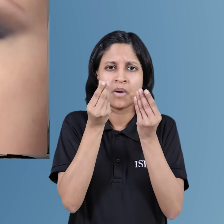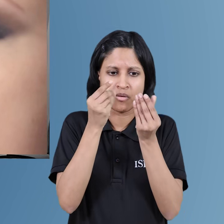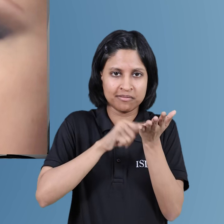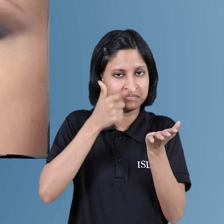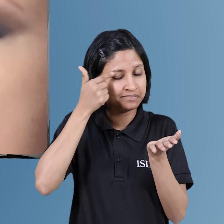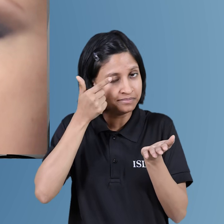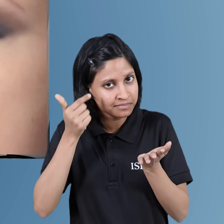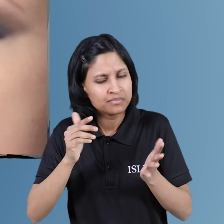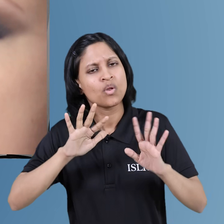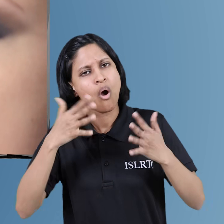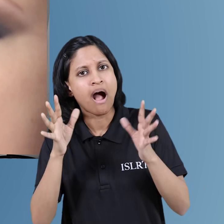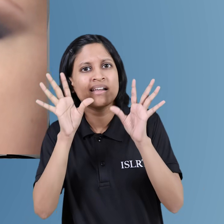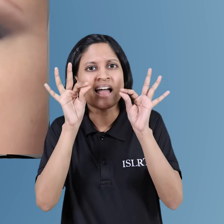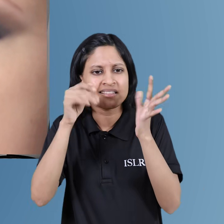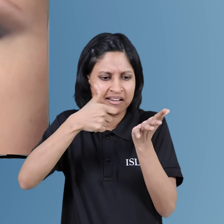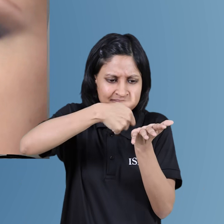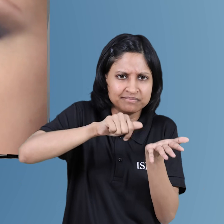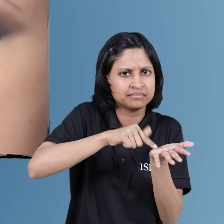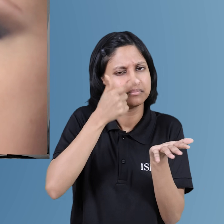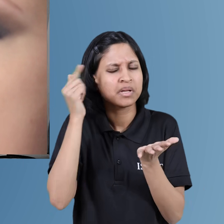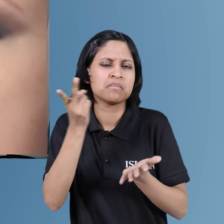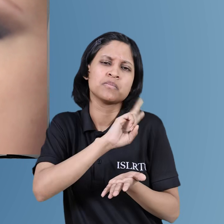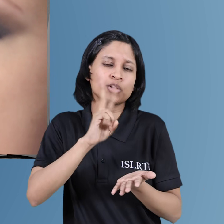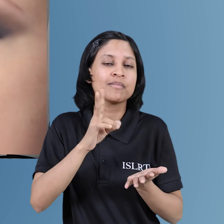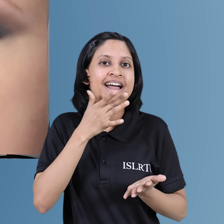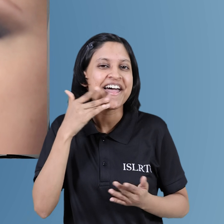Powder or cream used to add color to the eyelids.